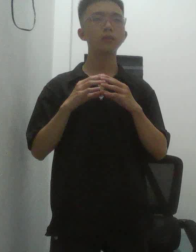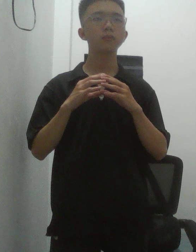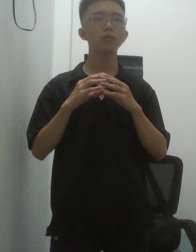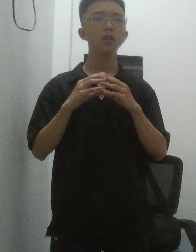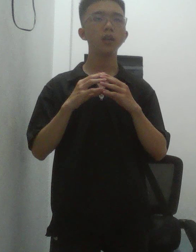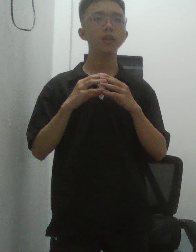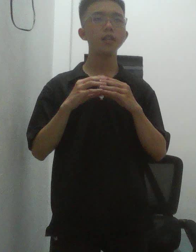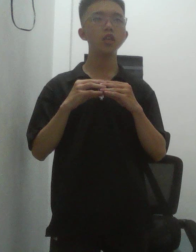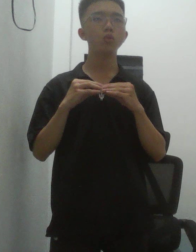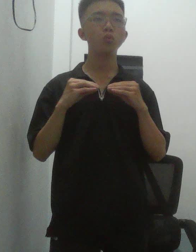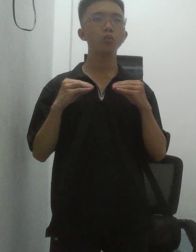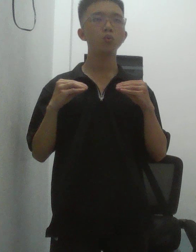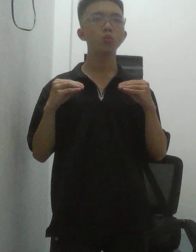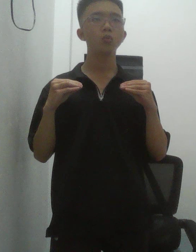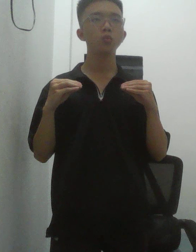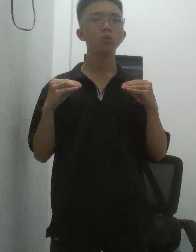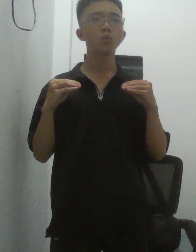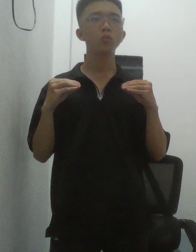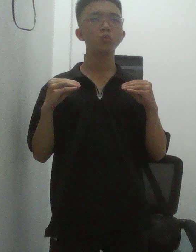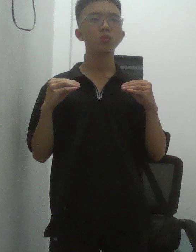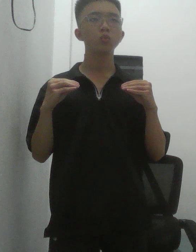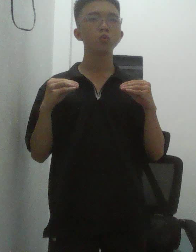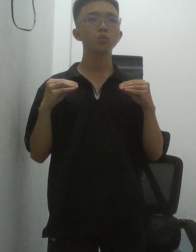nhieu